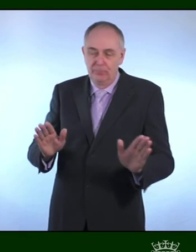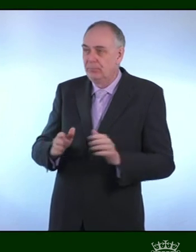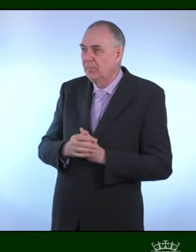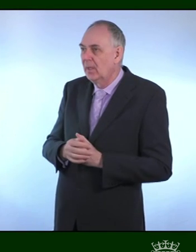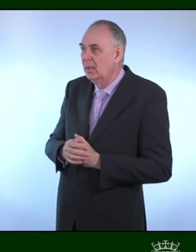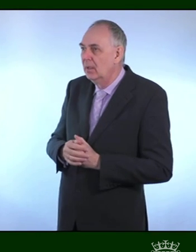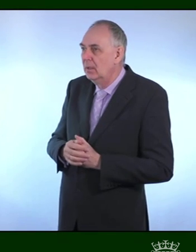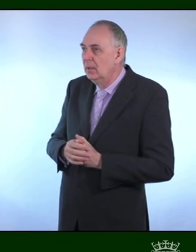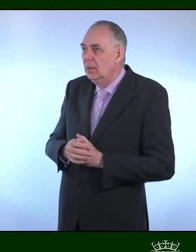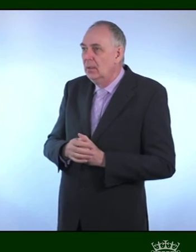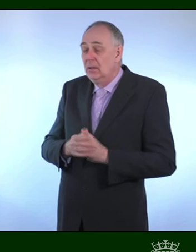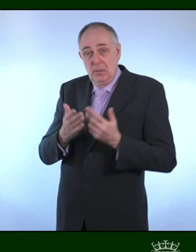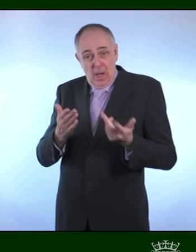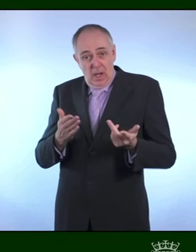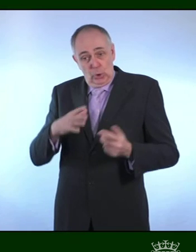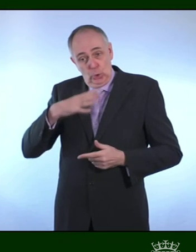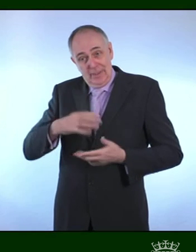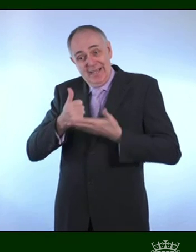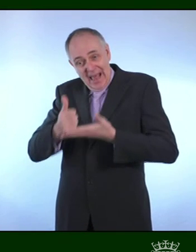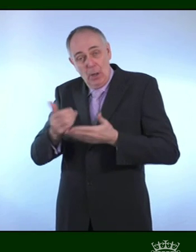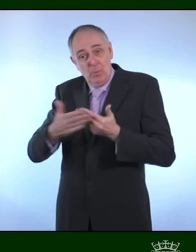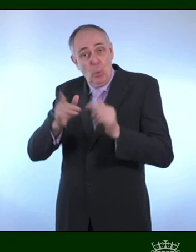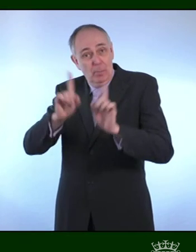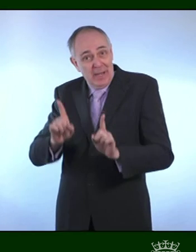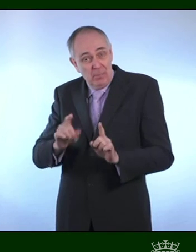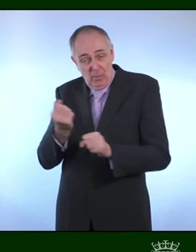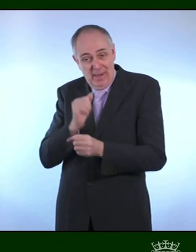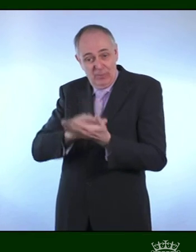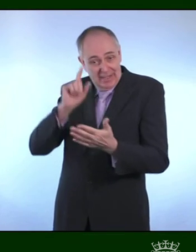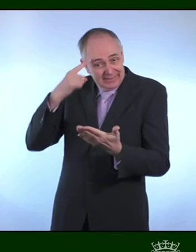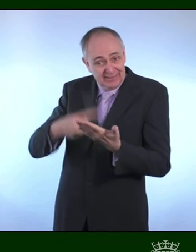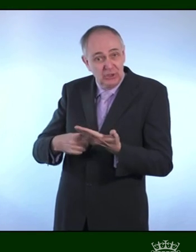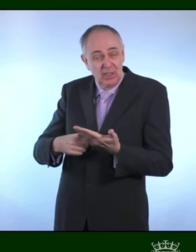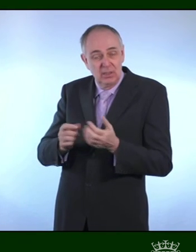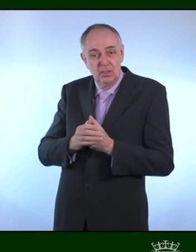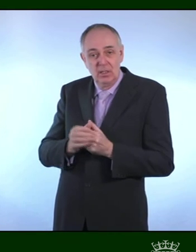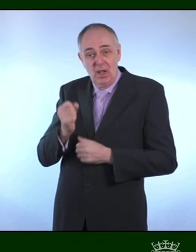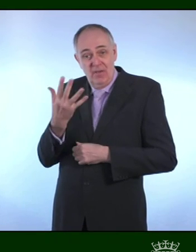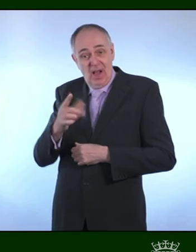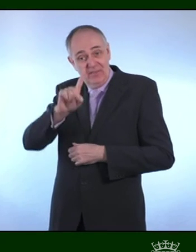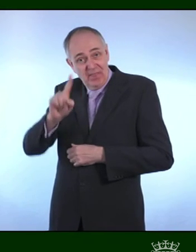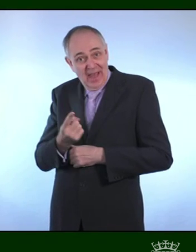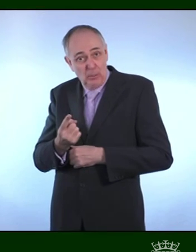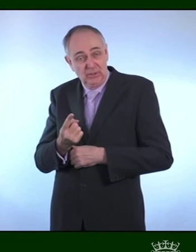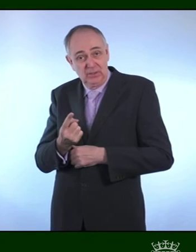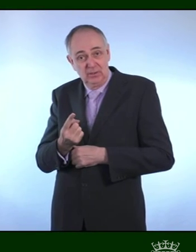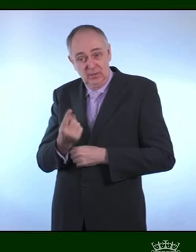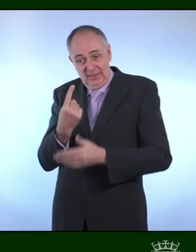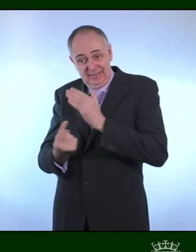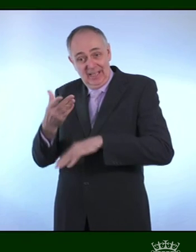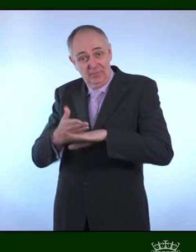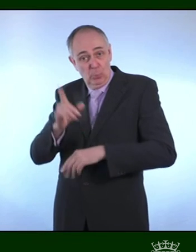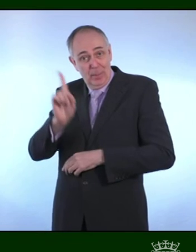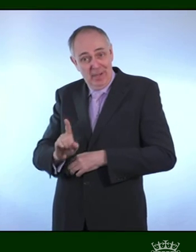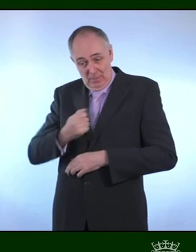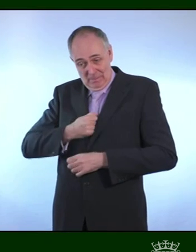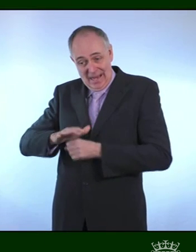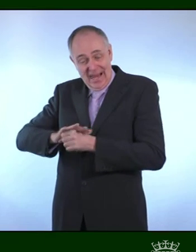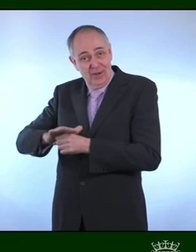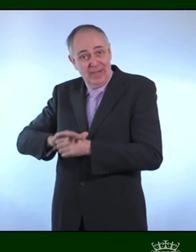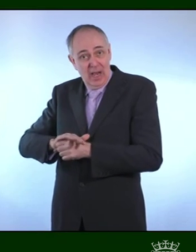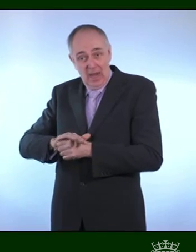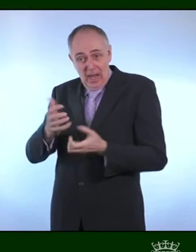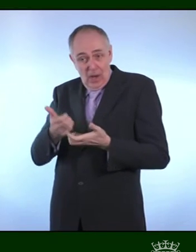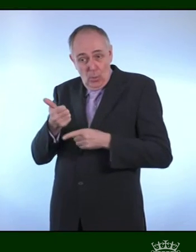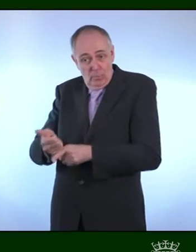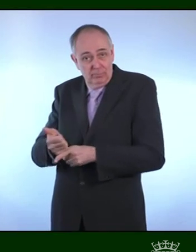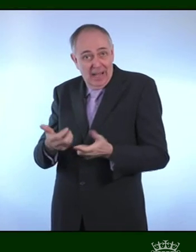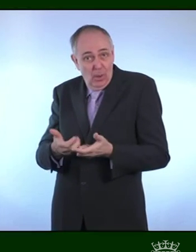Will he help more people to make the right decision by giving an absolute assurance to the 5,000 self-employed people in Mansfield that he is seriously considering taking measures that will help them to do that?